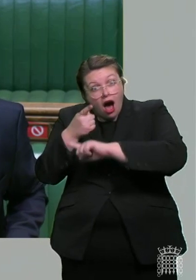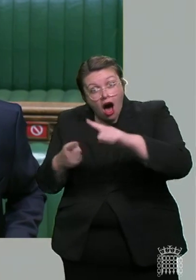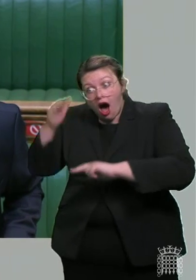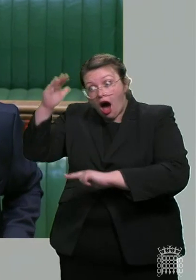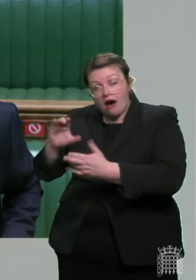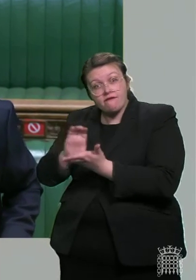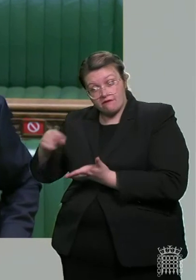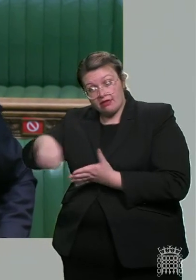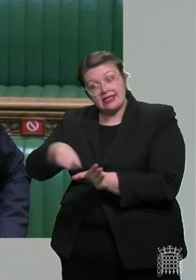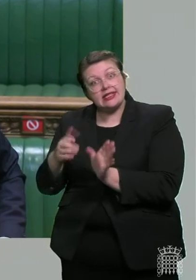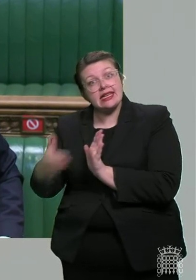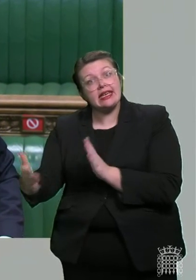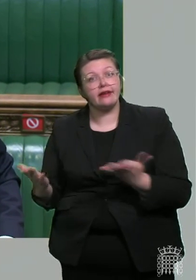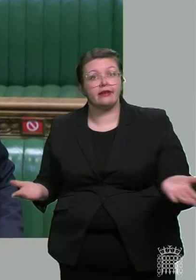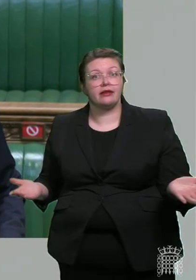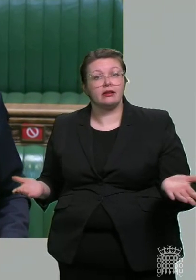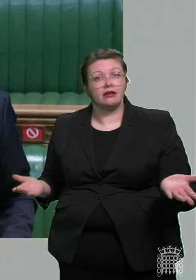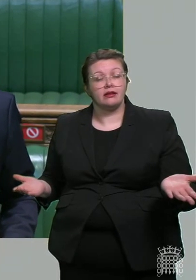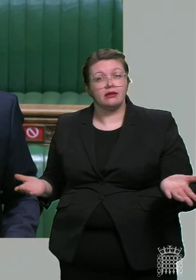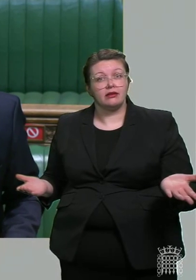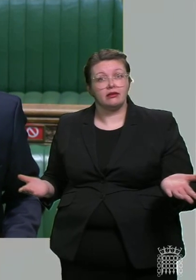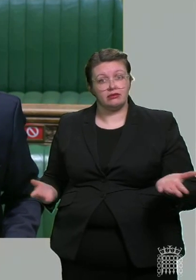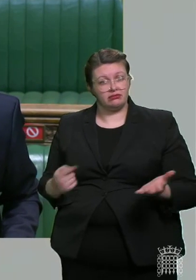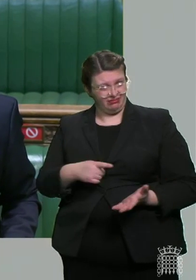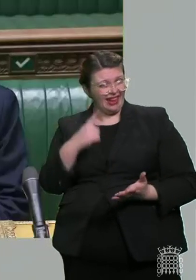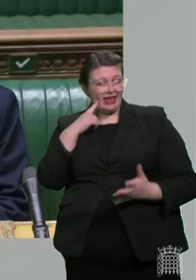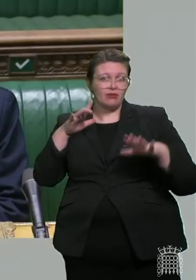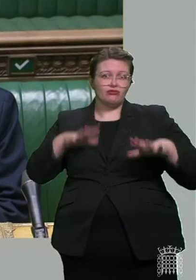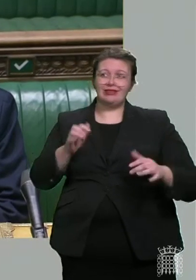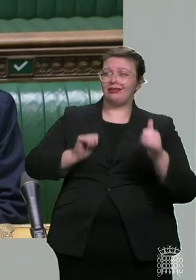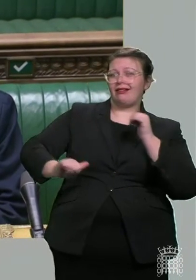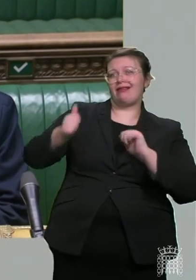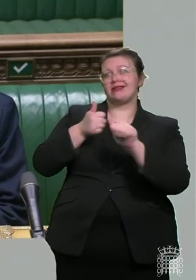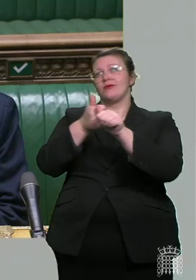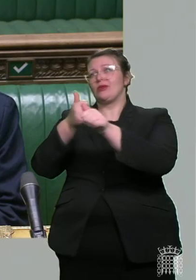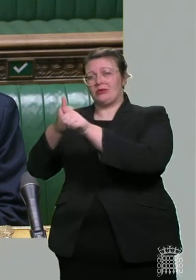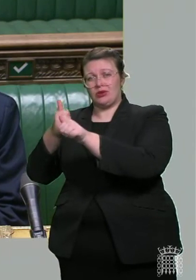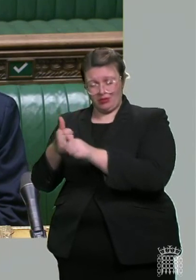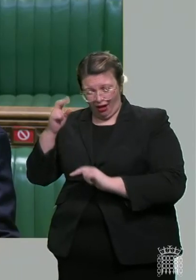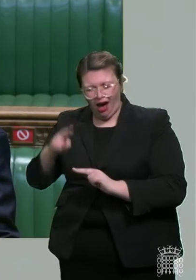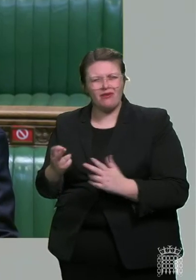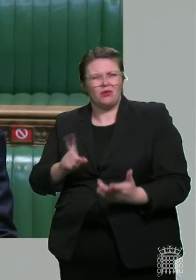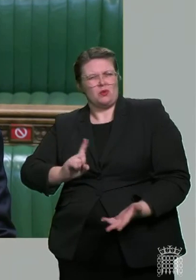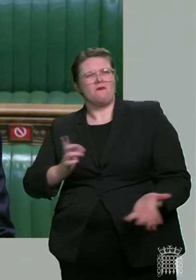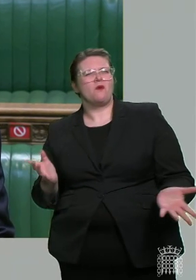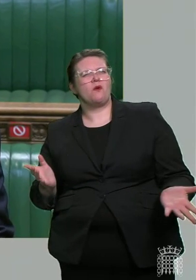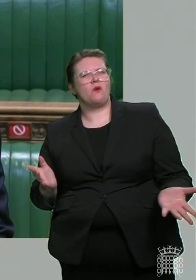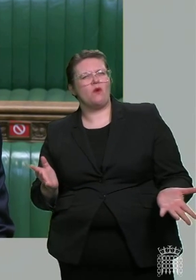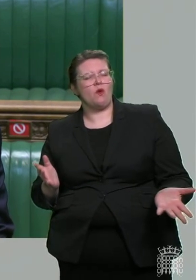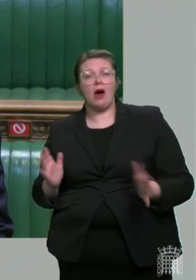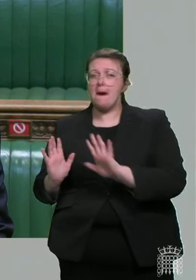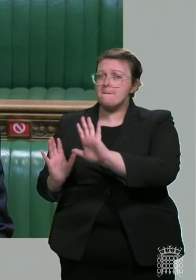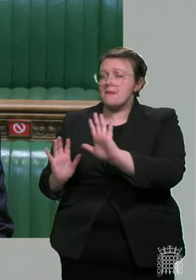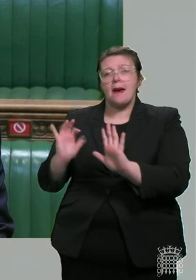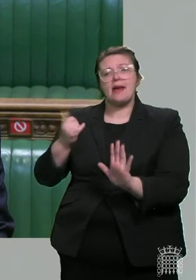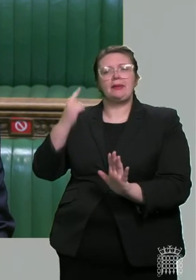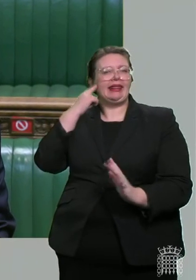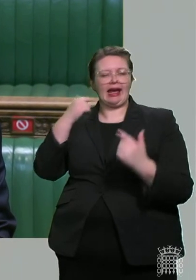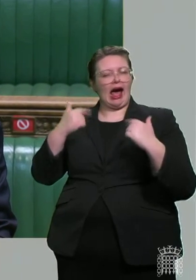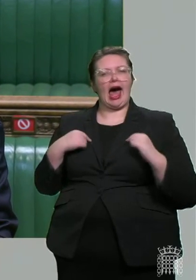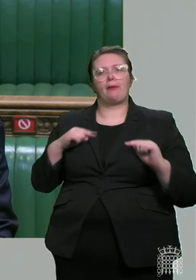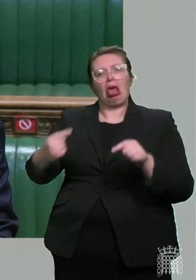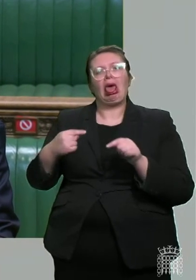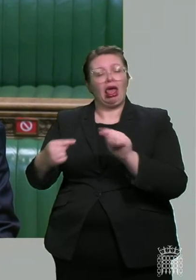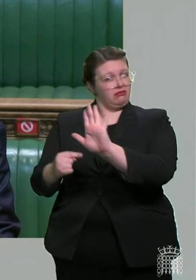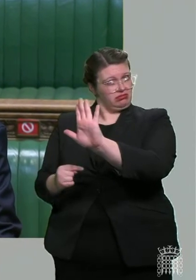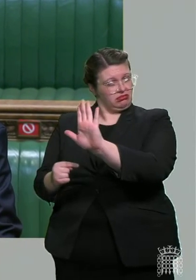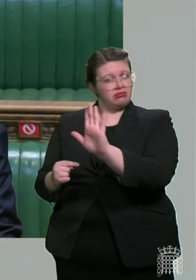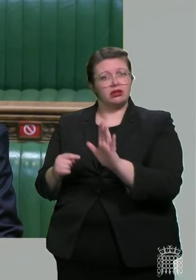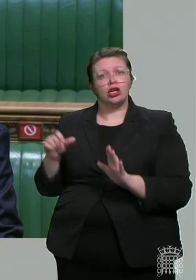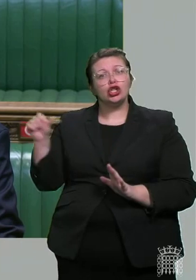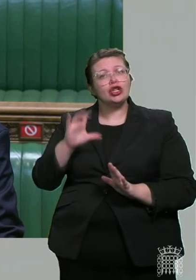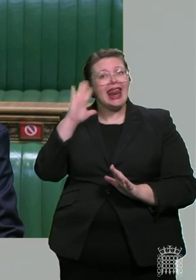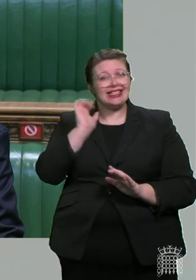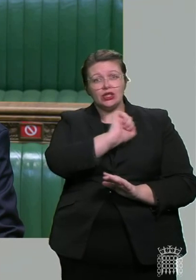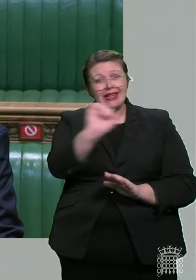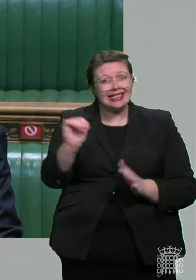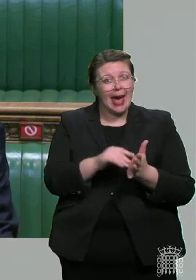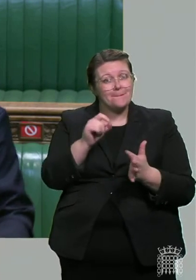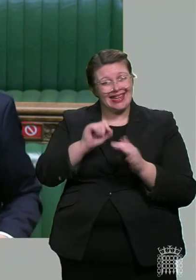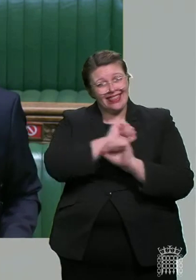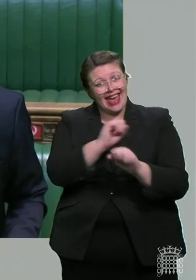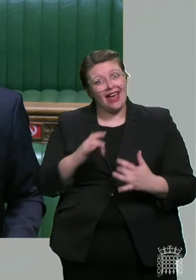If this is what the Prime Minister thinks global Britain should look like, he should think again, and if he does not believe me—if he does not like it from me or the UN Secretary-General—he should listen to his own MPs.